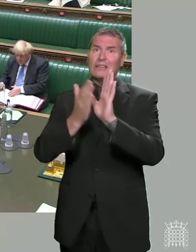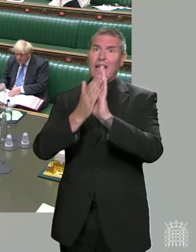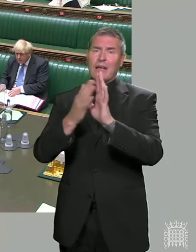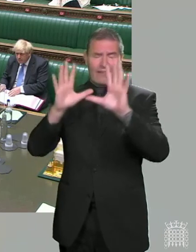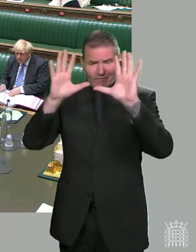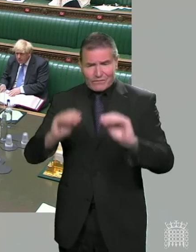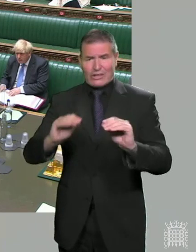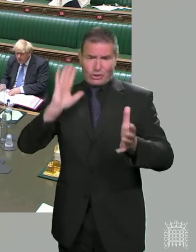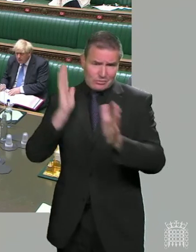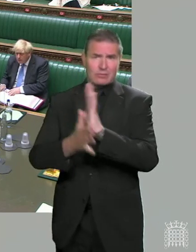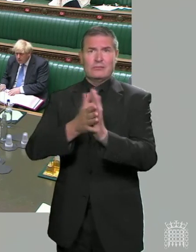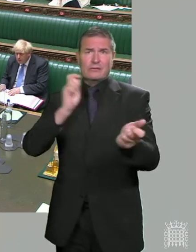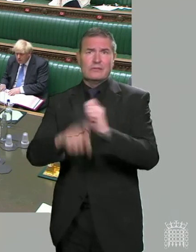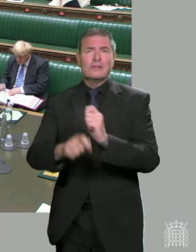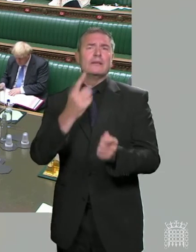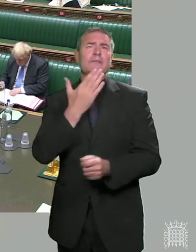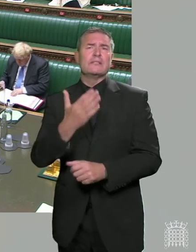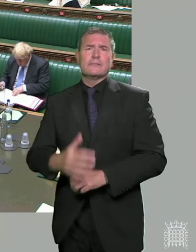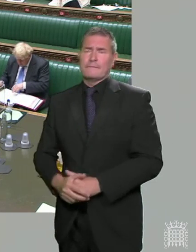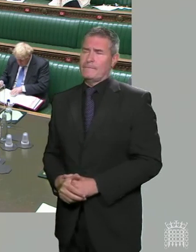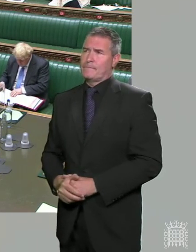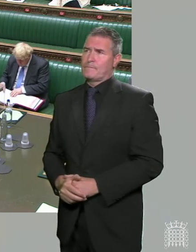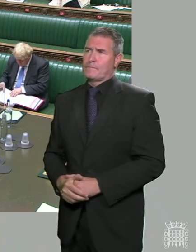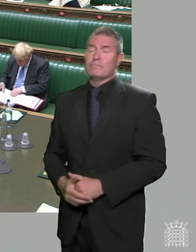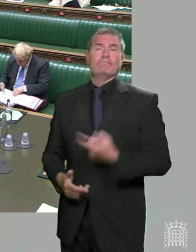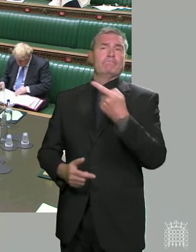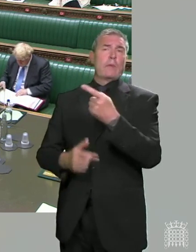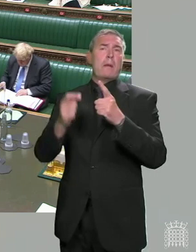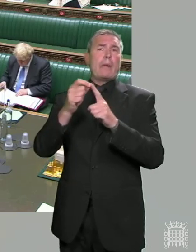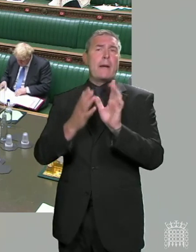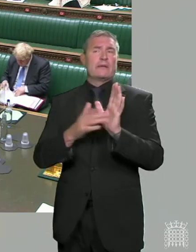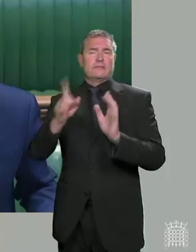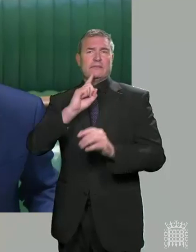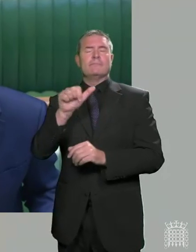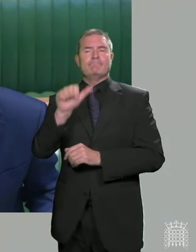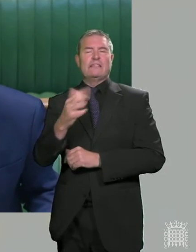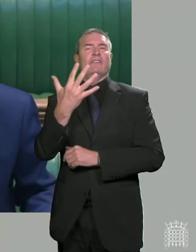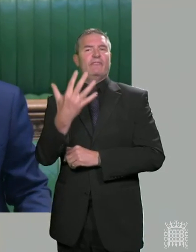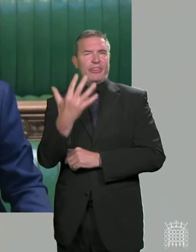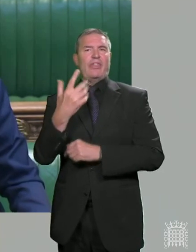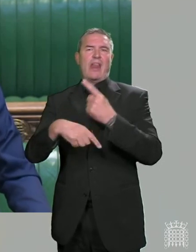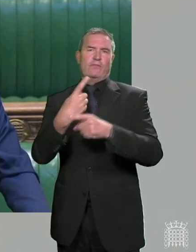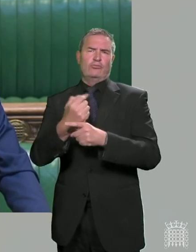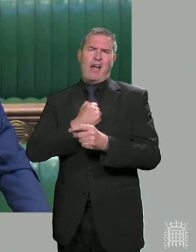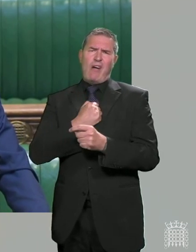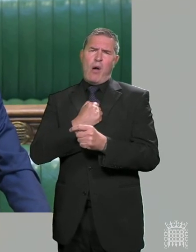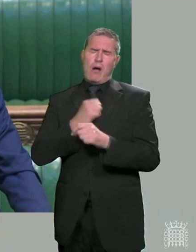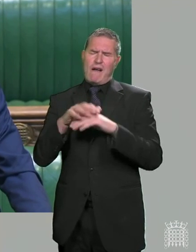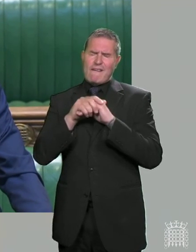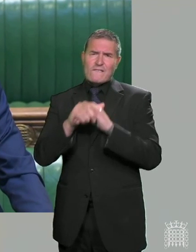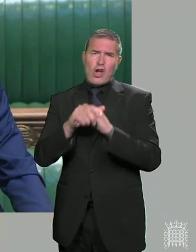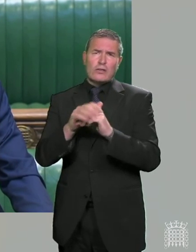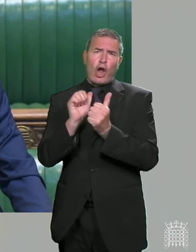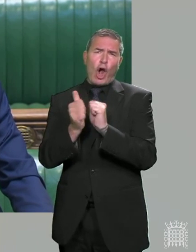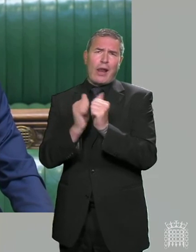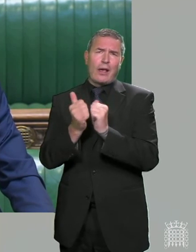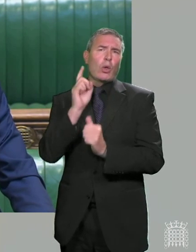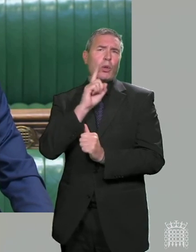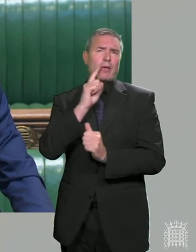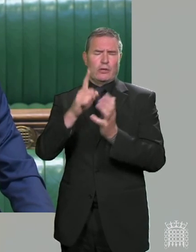As the Prime Minister has already said, today is the fifth anniversary of the death of our dear friend and colleague Jo Cox.